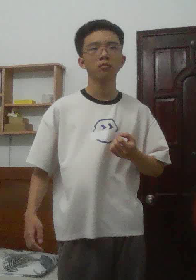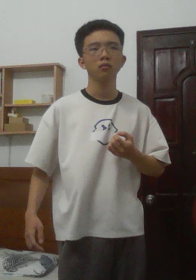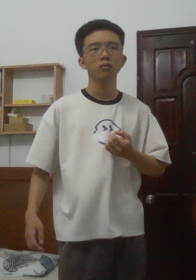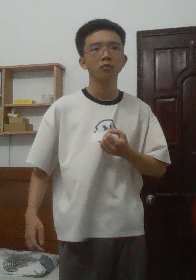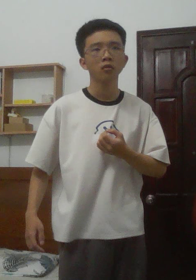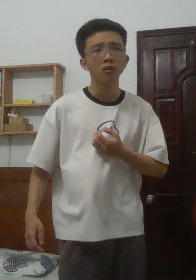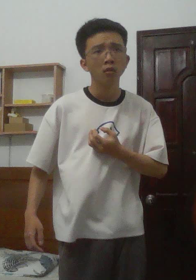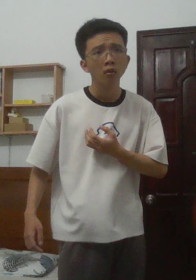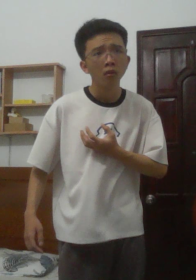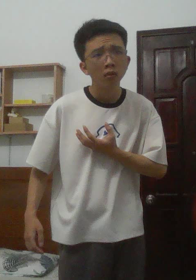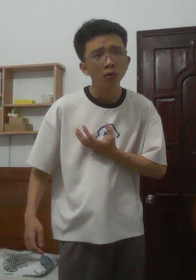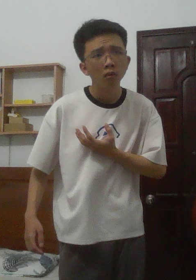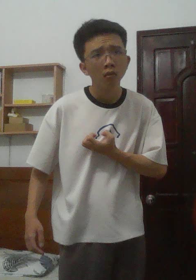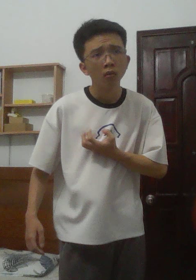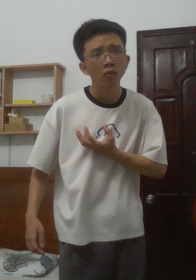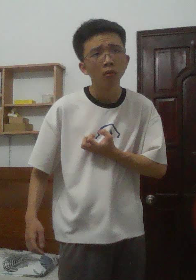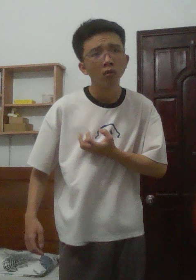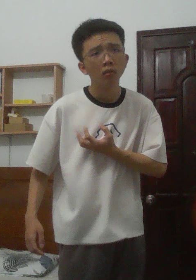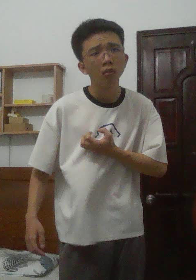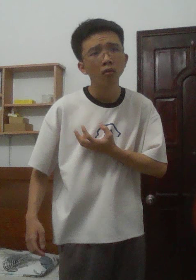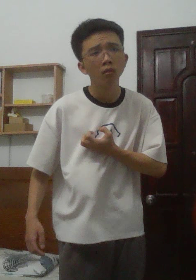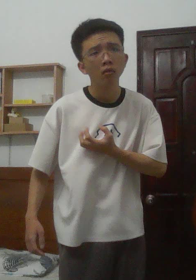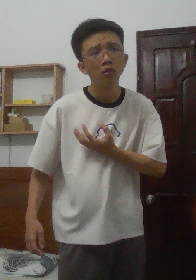lo so